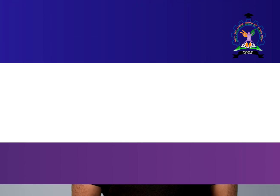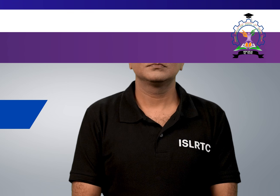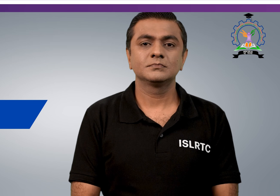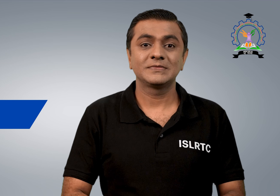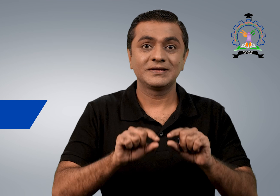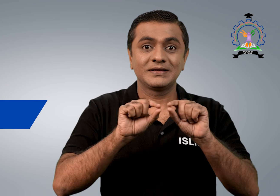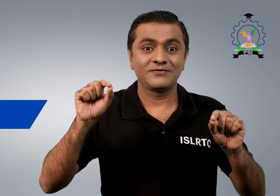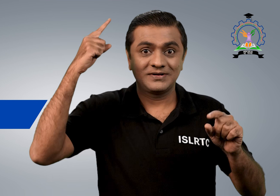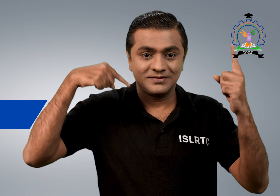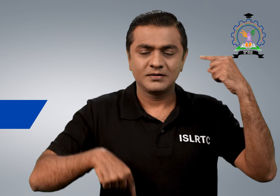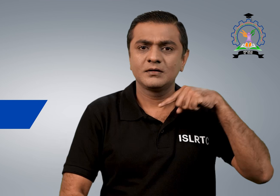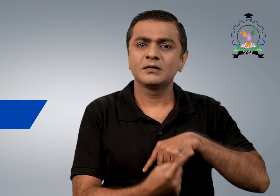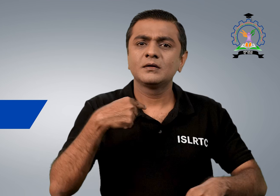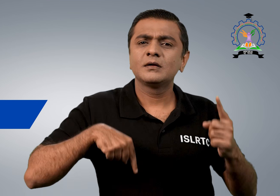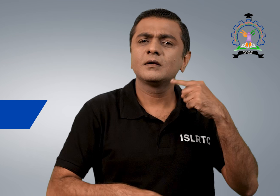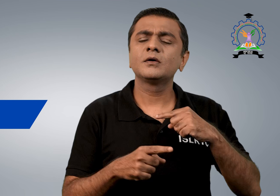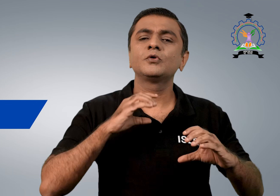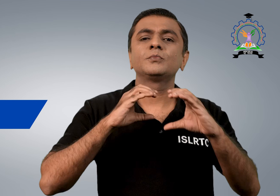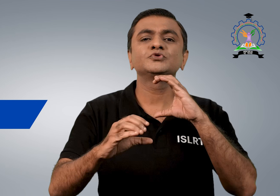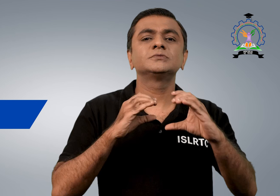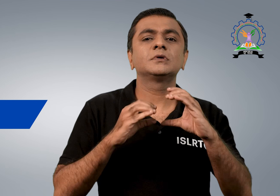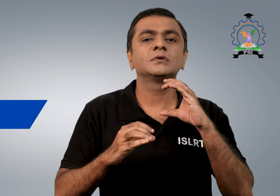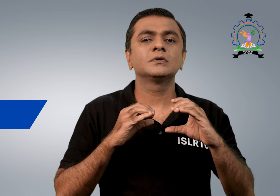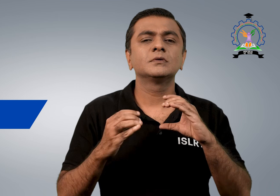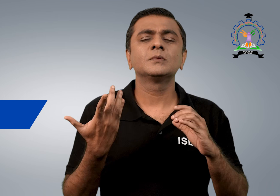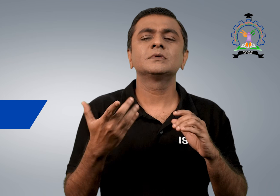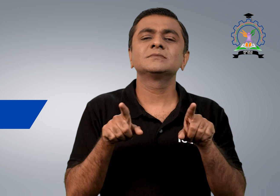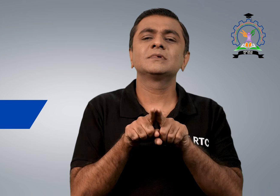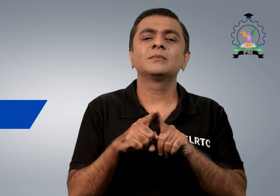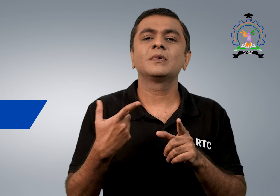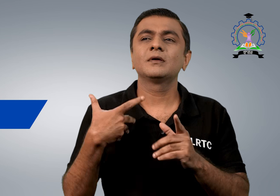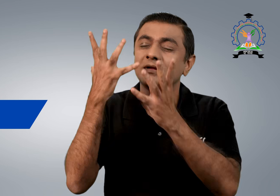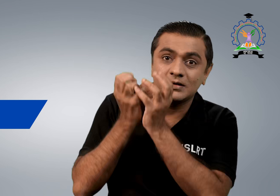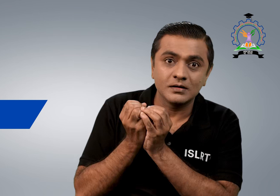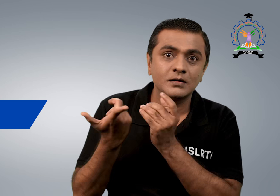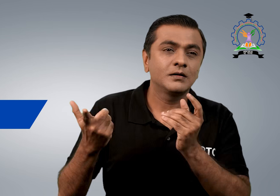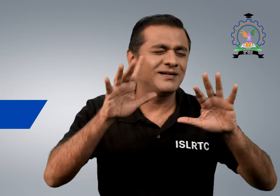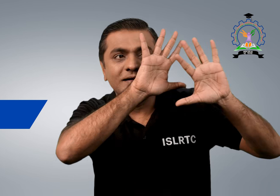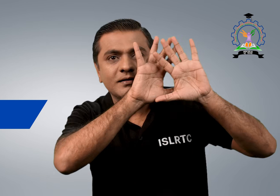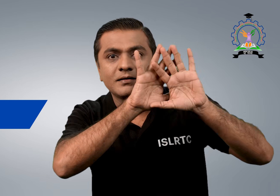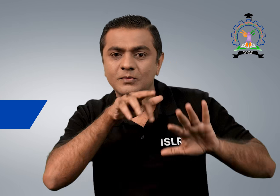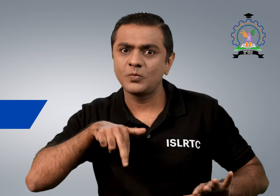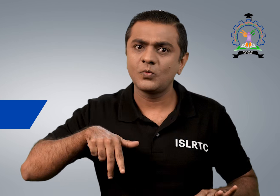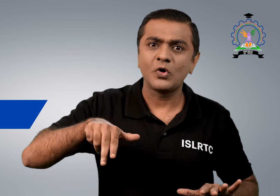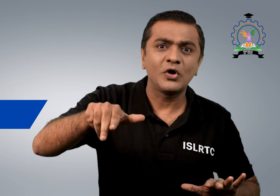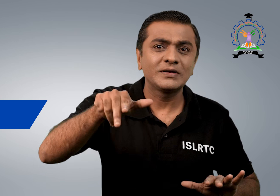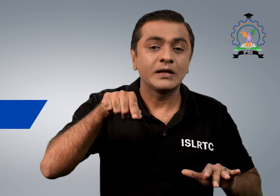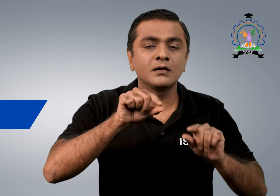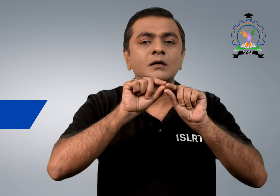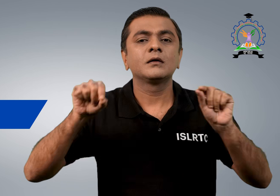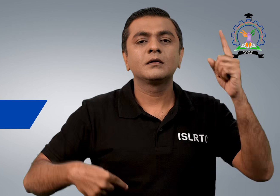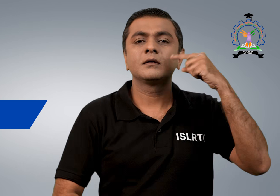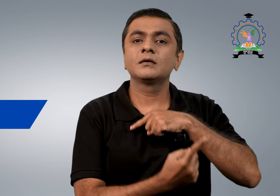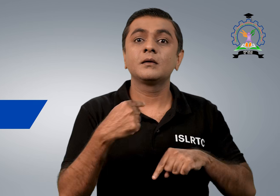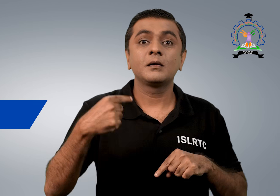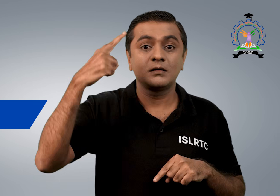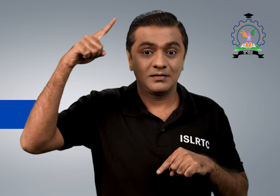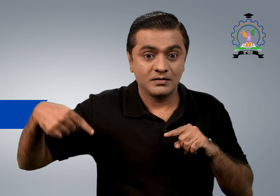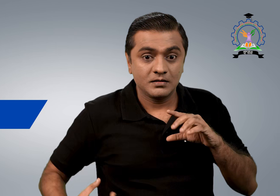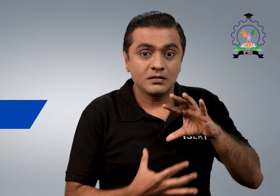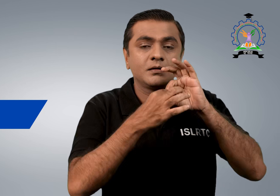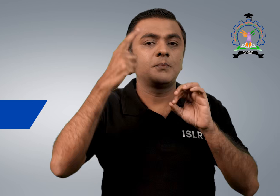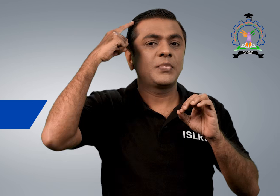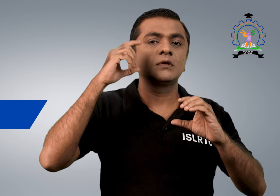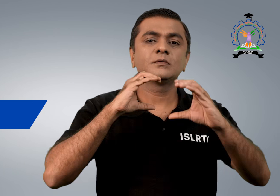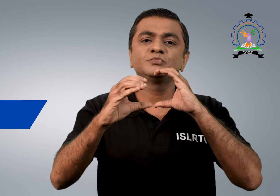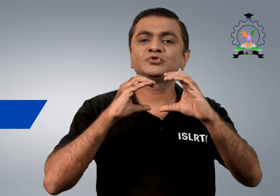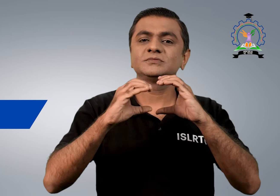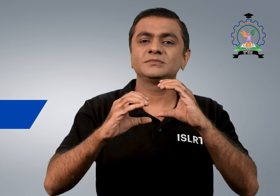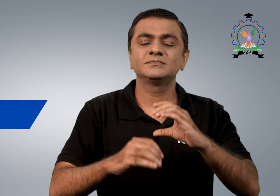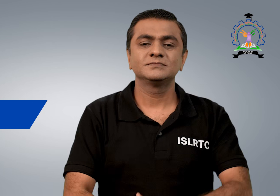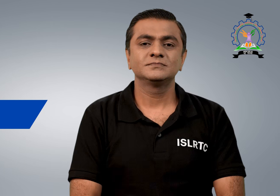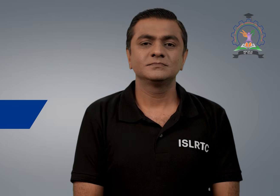Nerves are fibers that communicate messages between the brain and other parts of the body, enabling actions like catching a ball, protecting yourself, walking, etc.